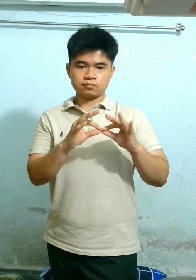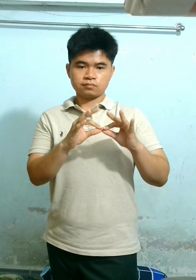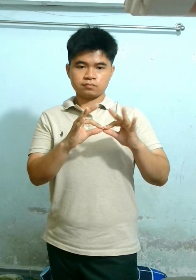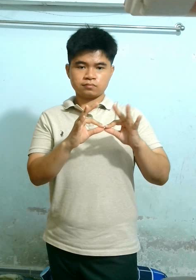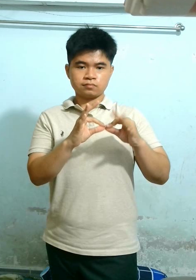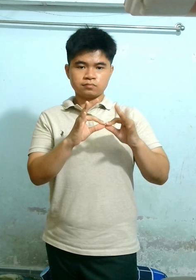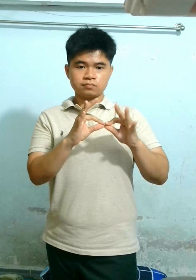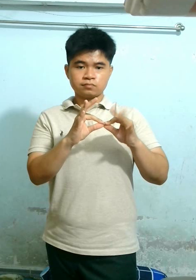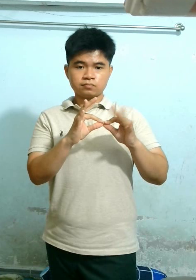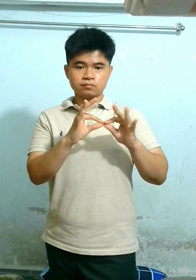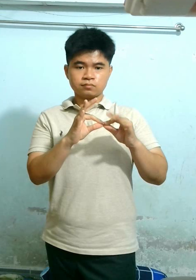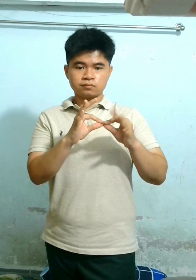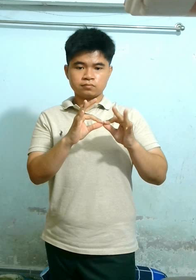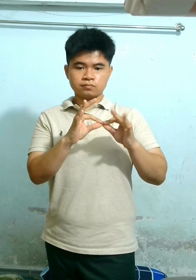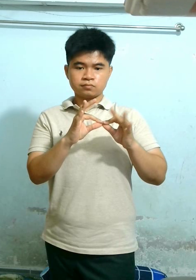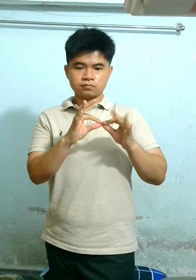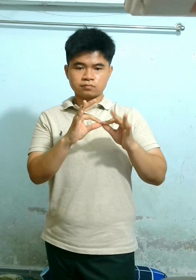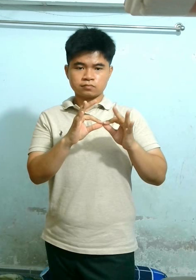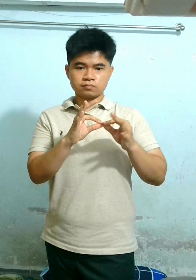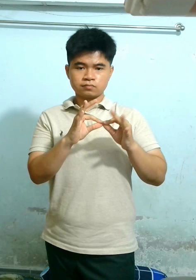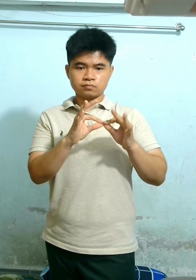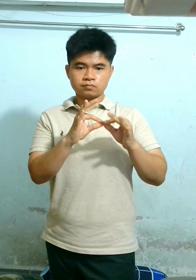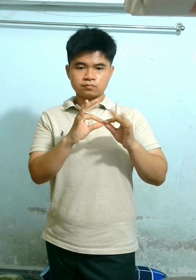phien dich